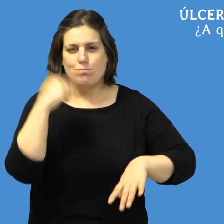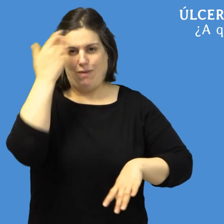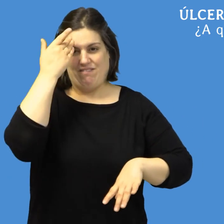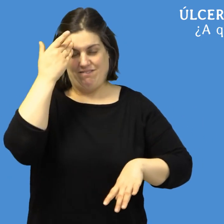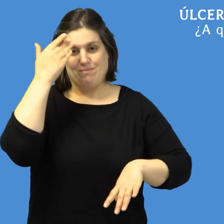afectar